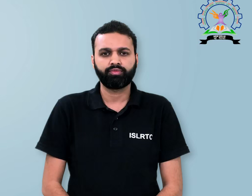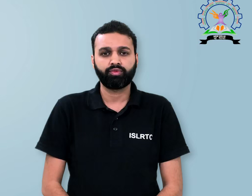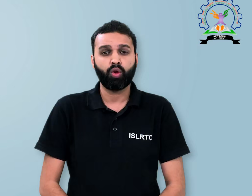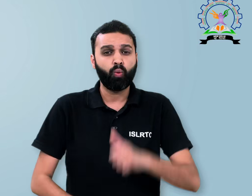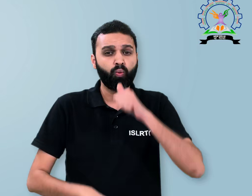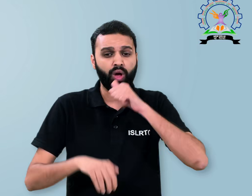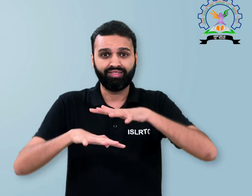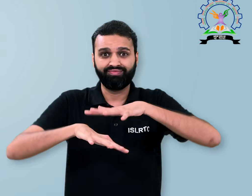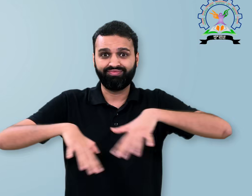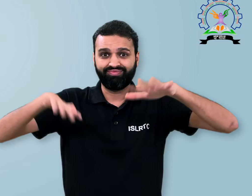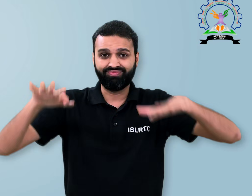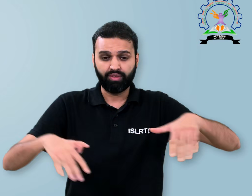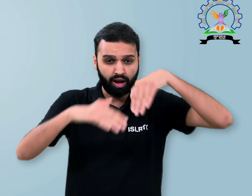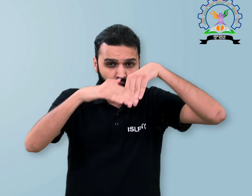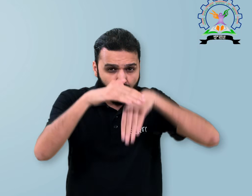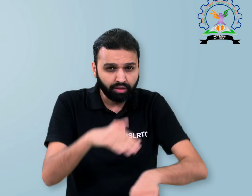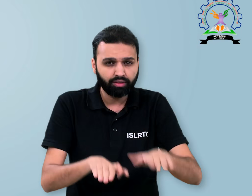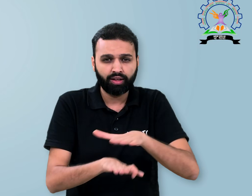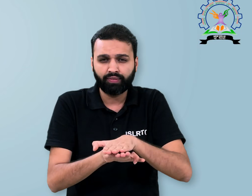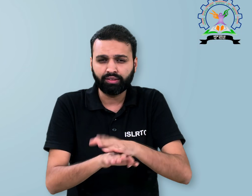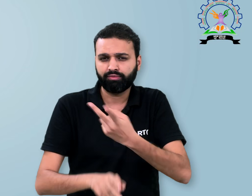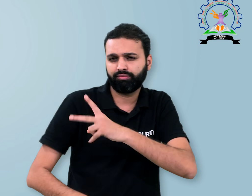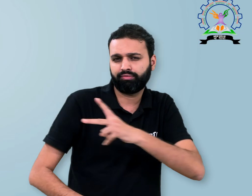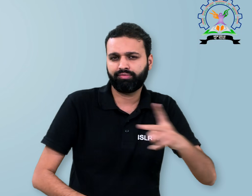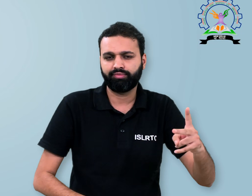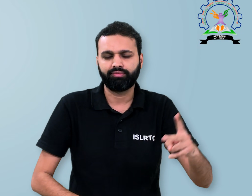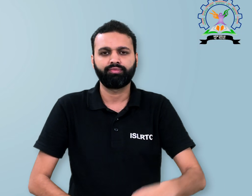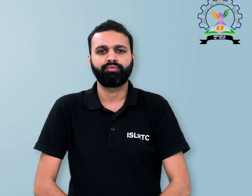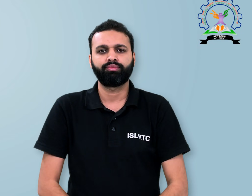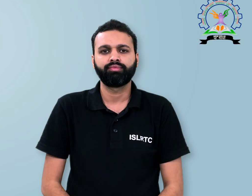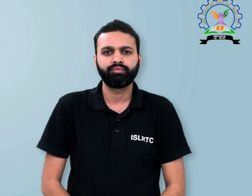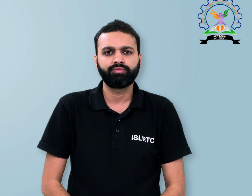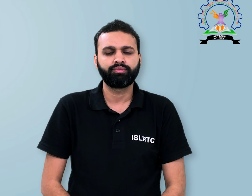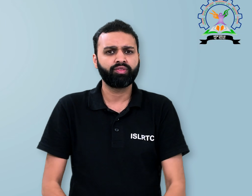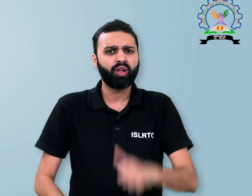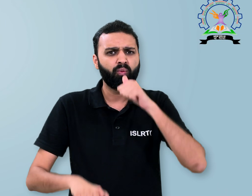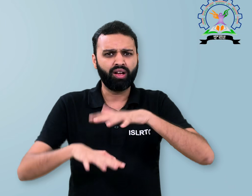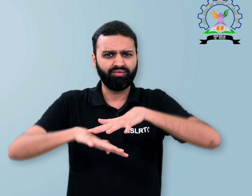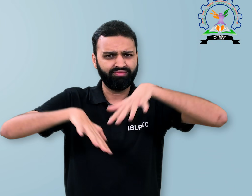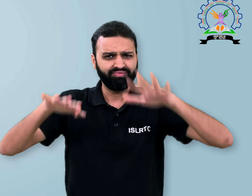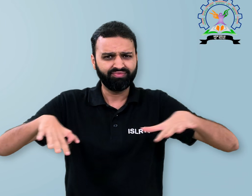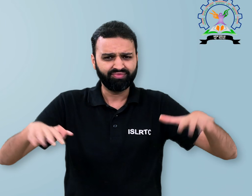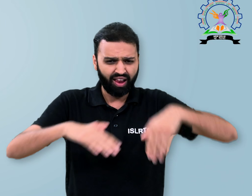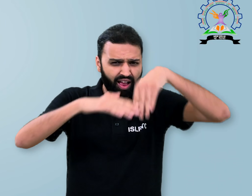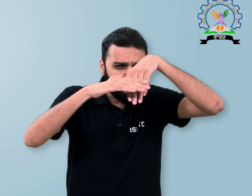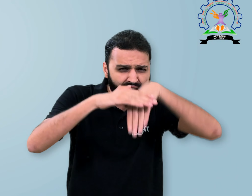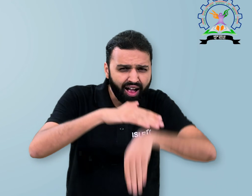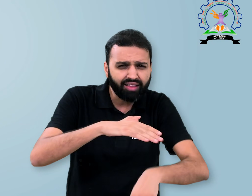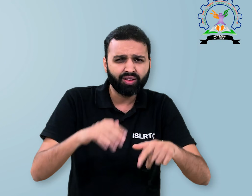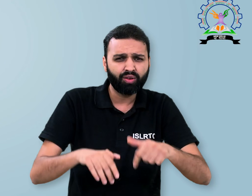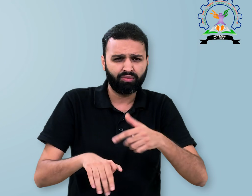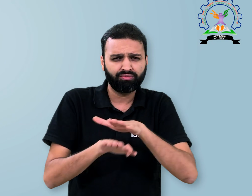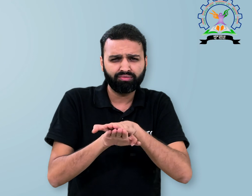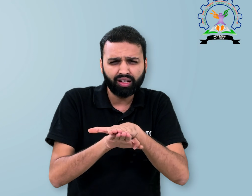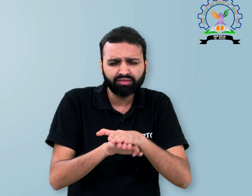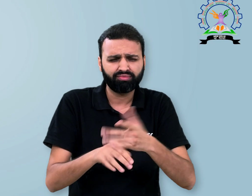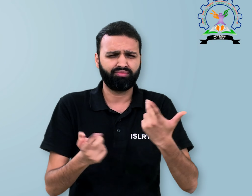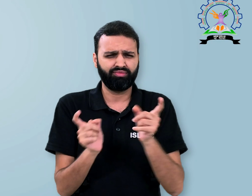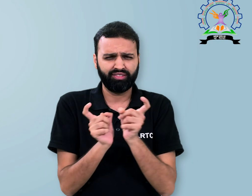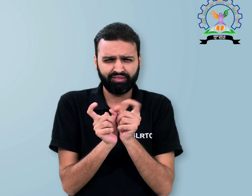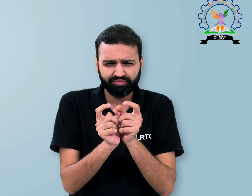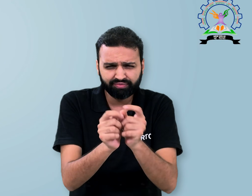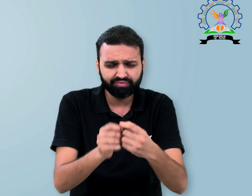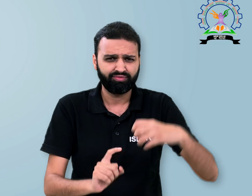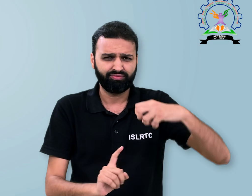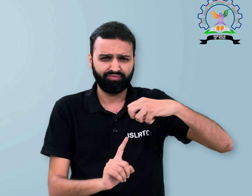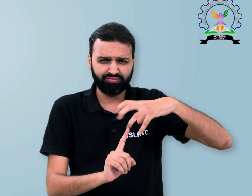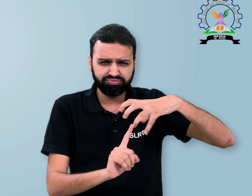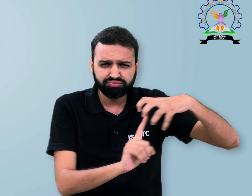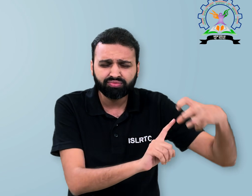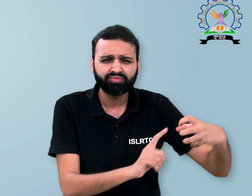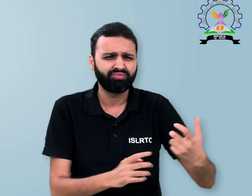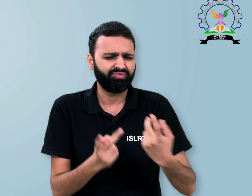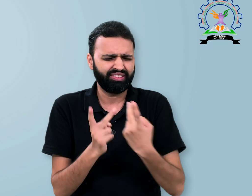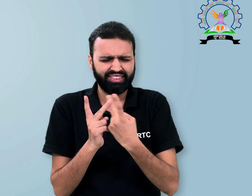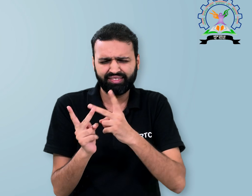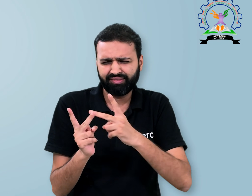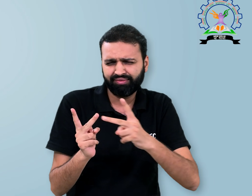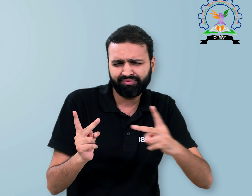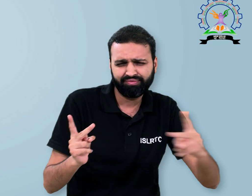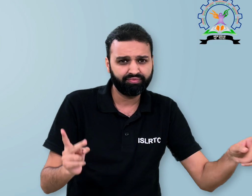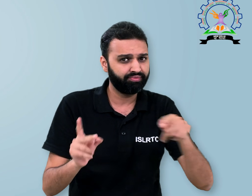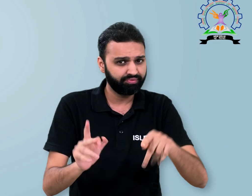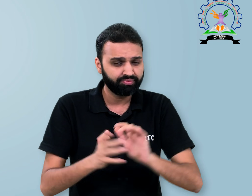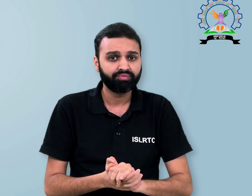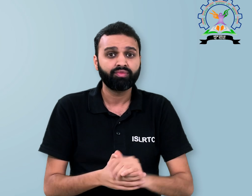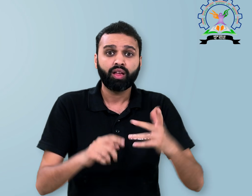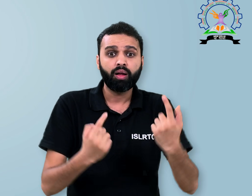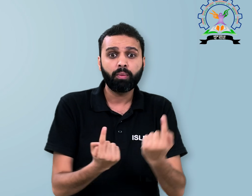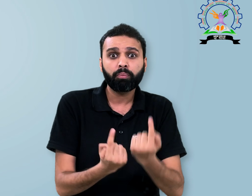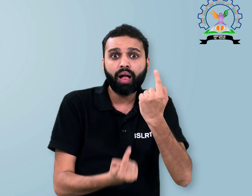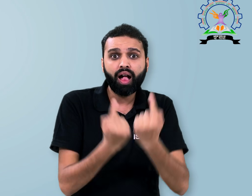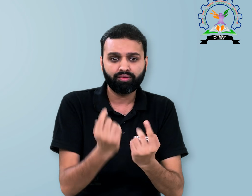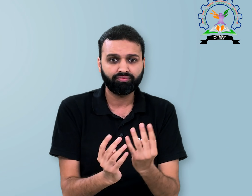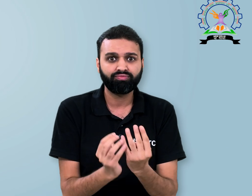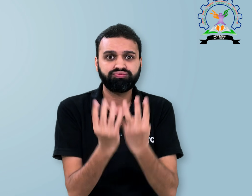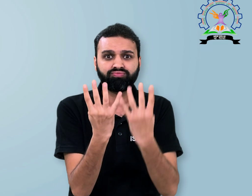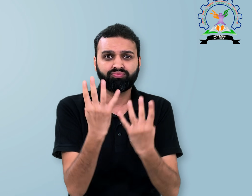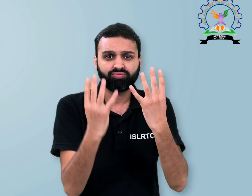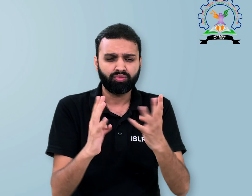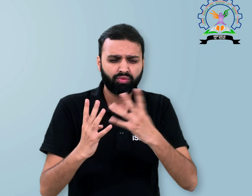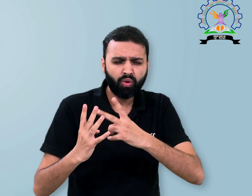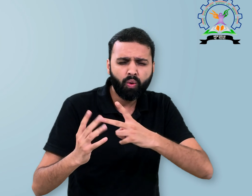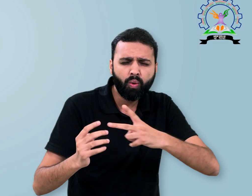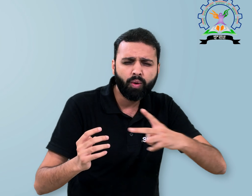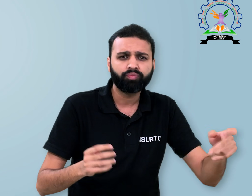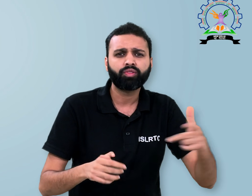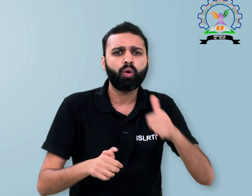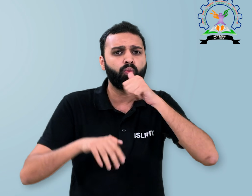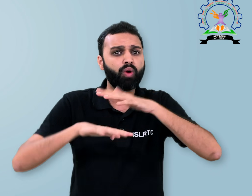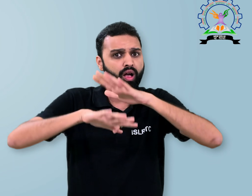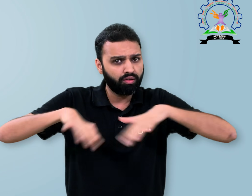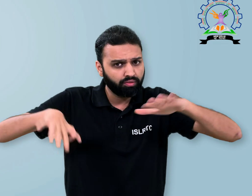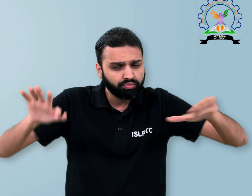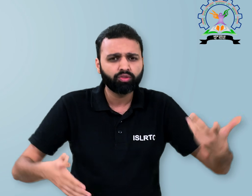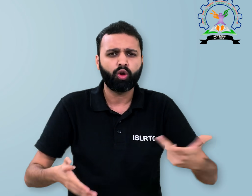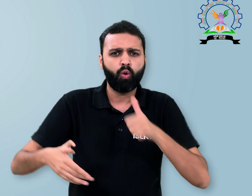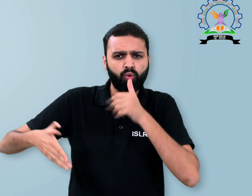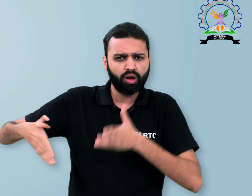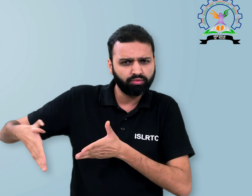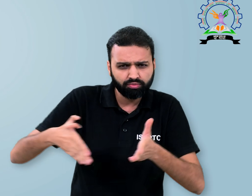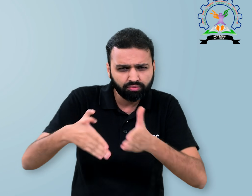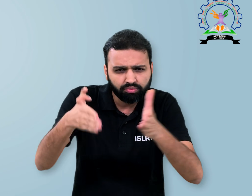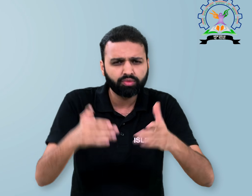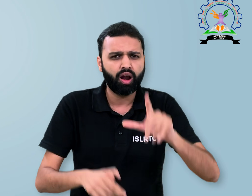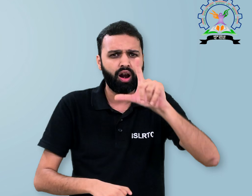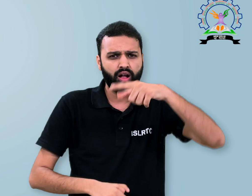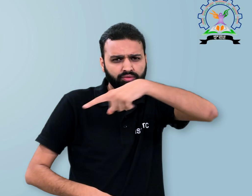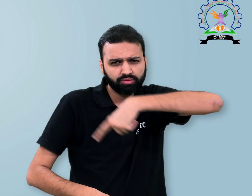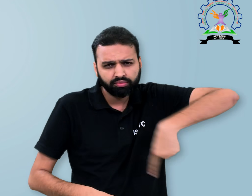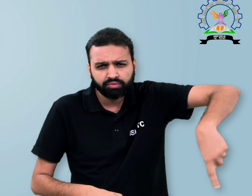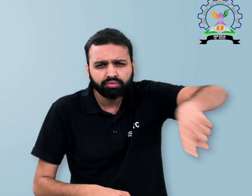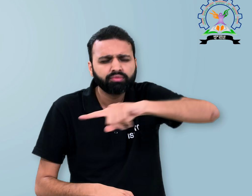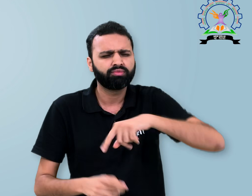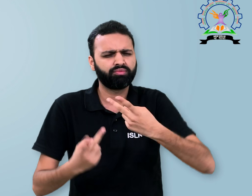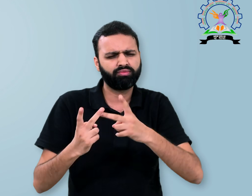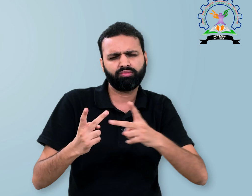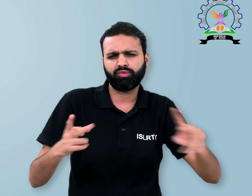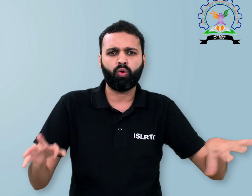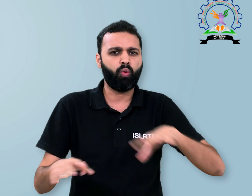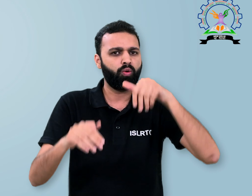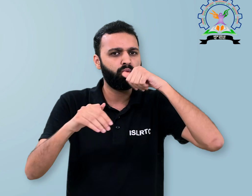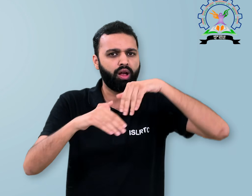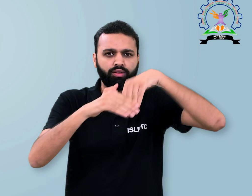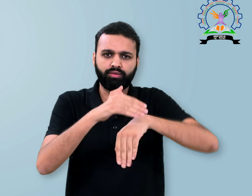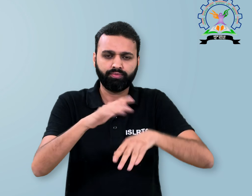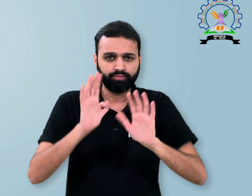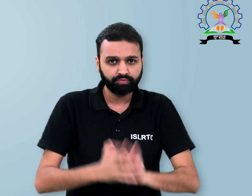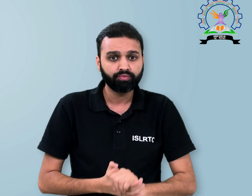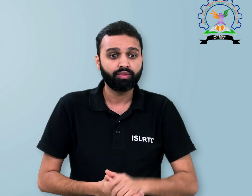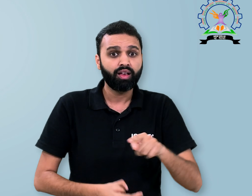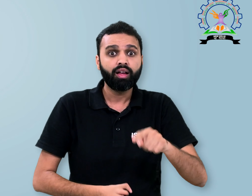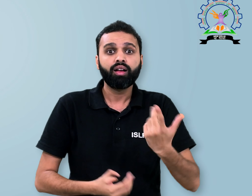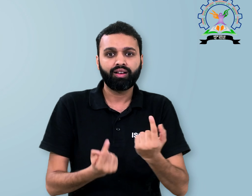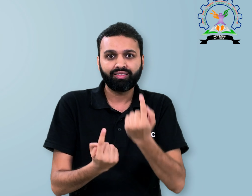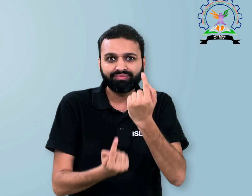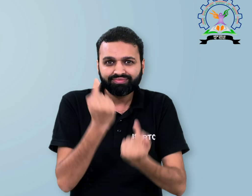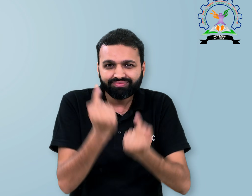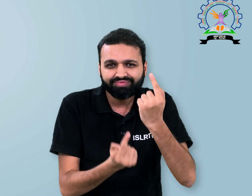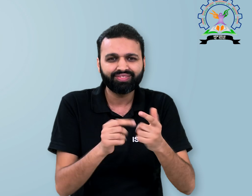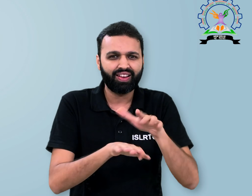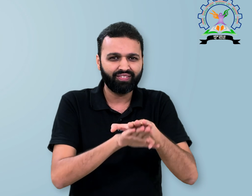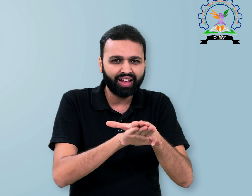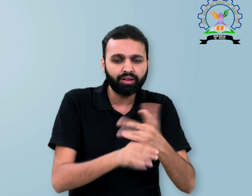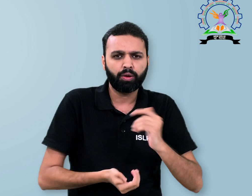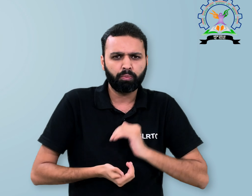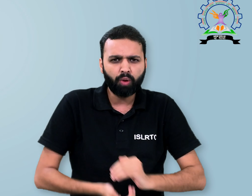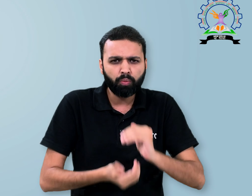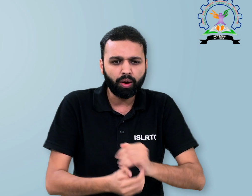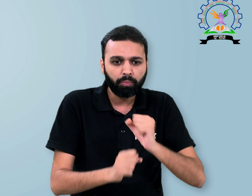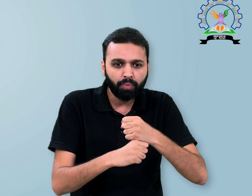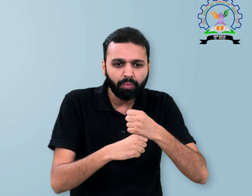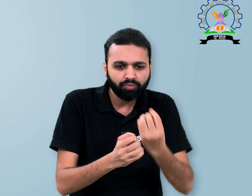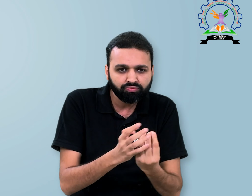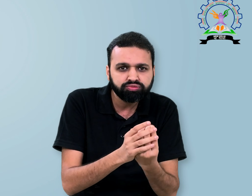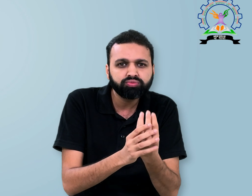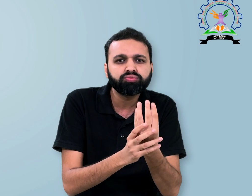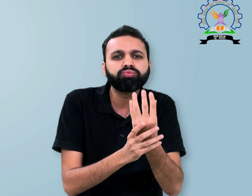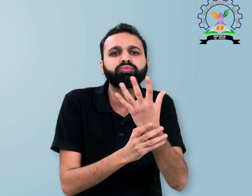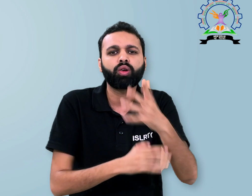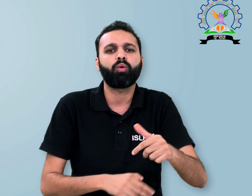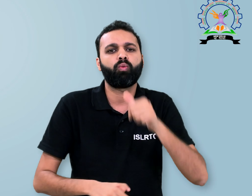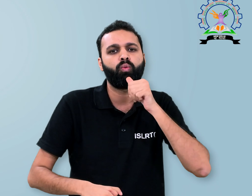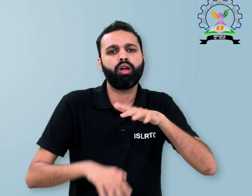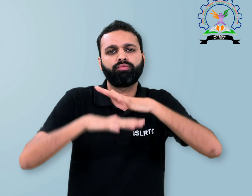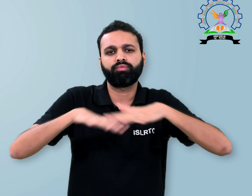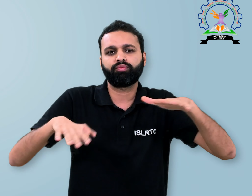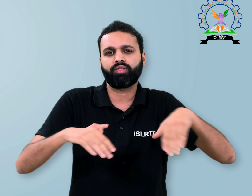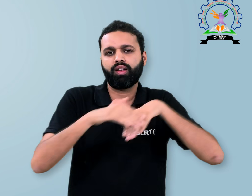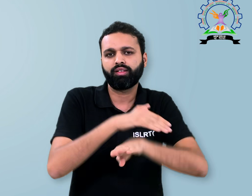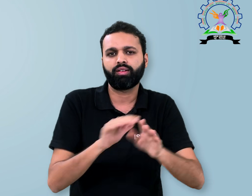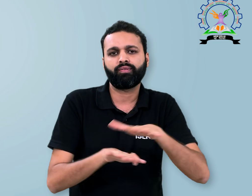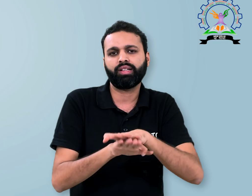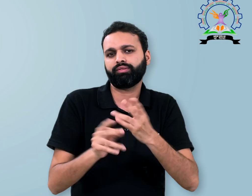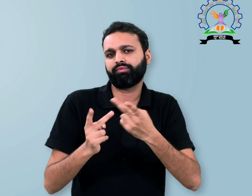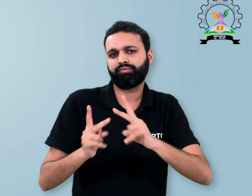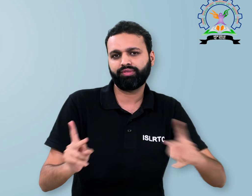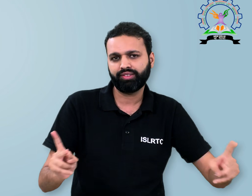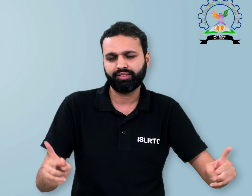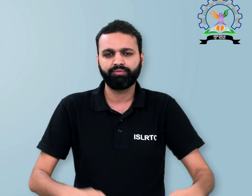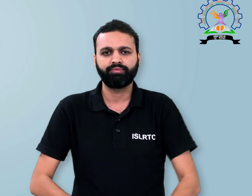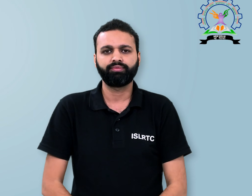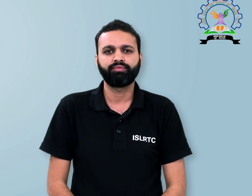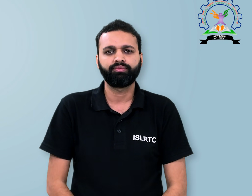Aquatic Any plant of animal growing, living, or found in water is called Aquatic.